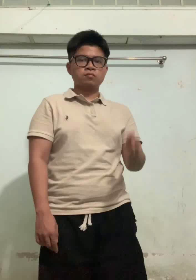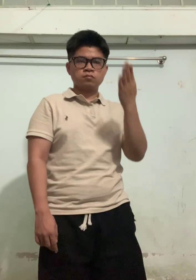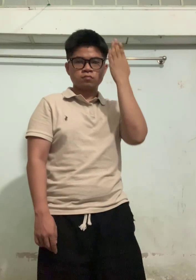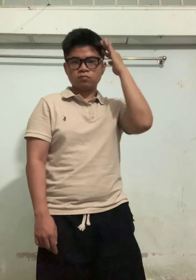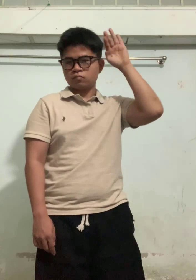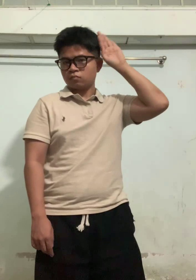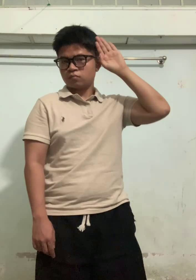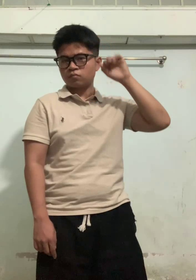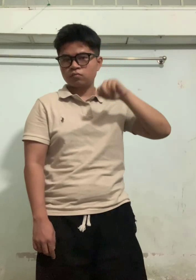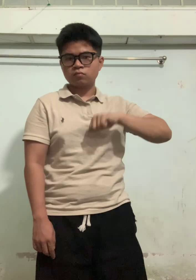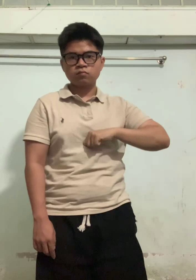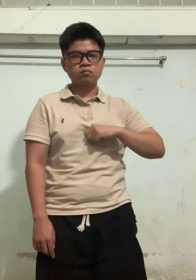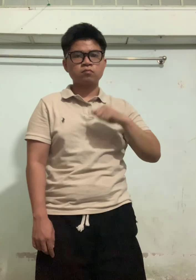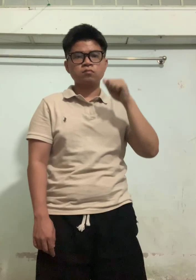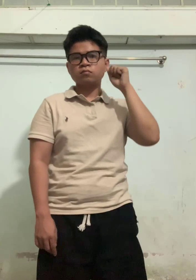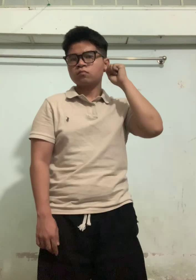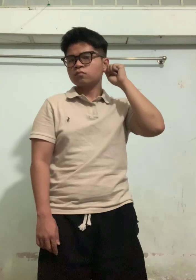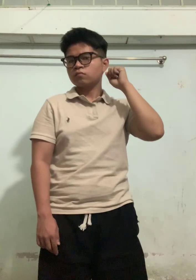thay co